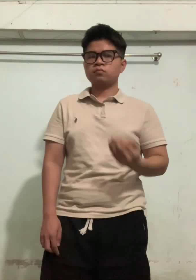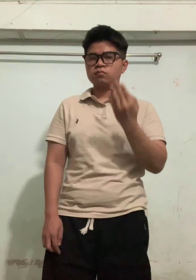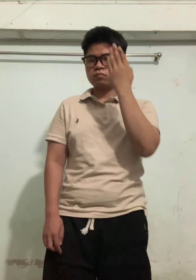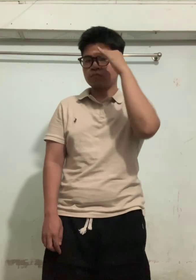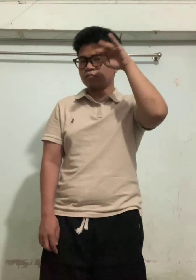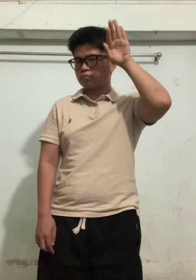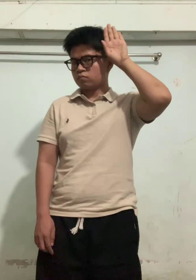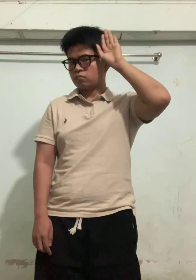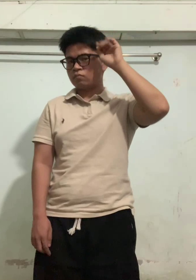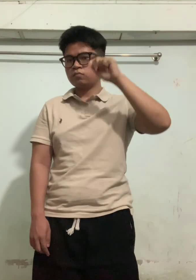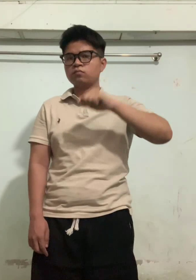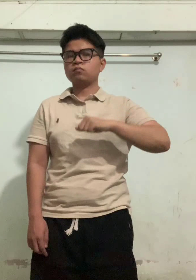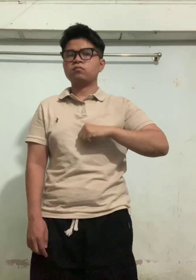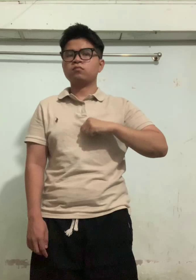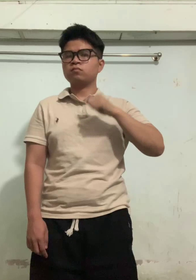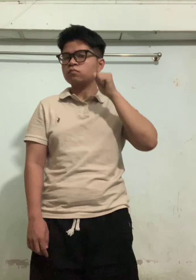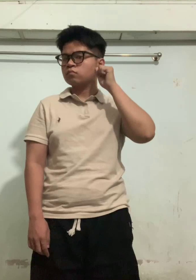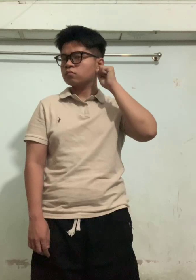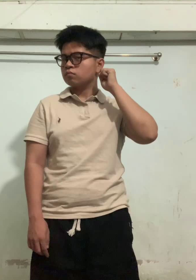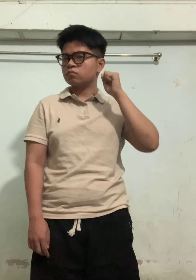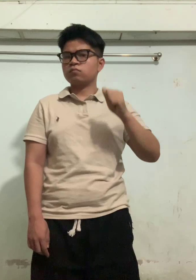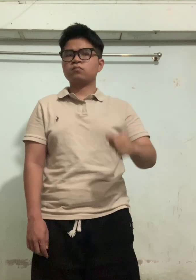thay co